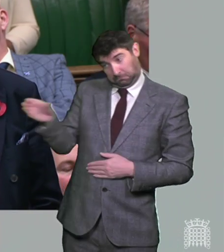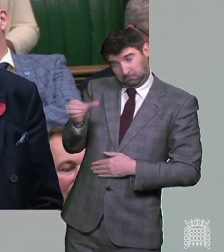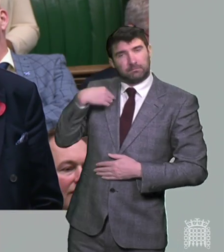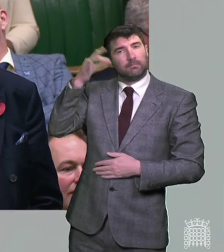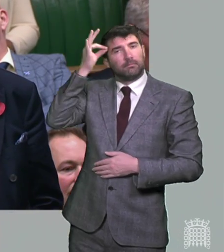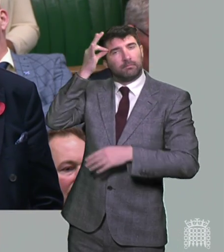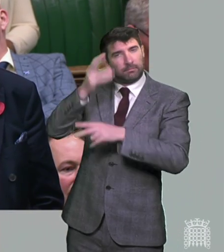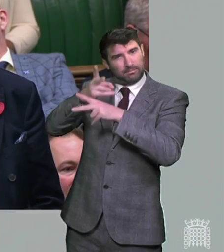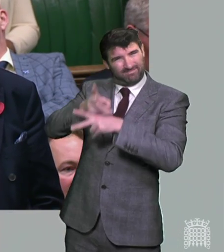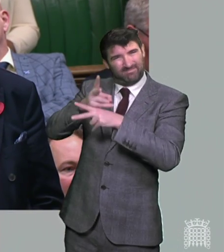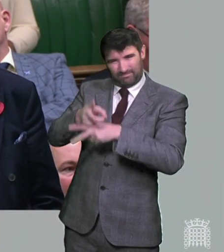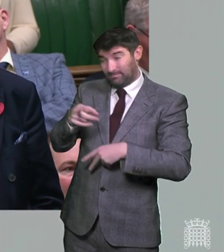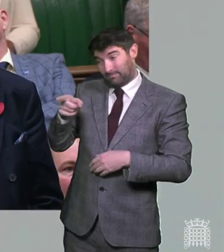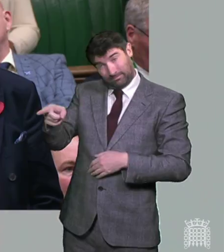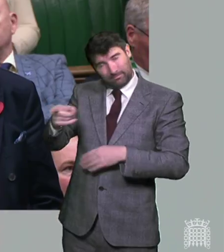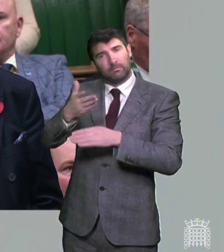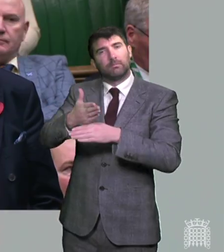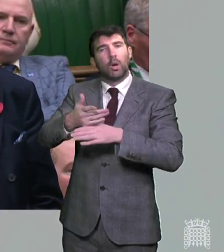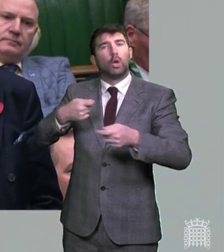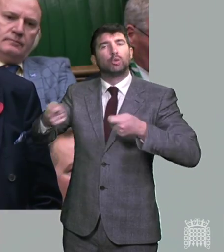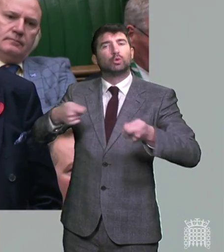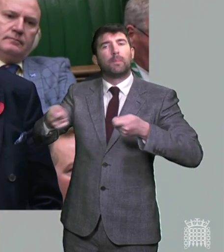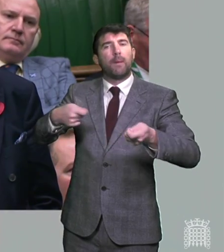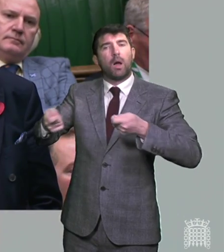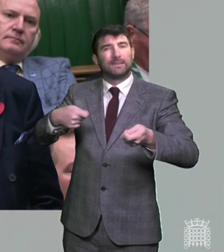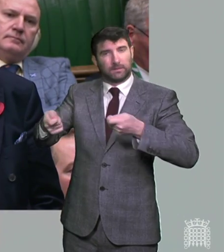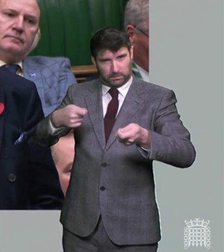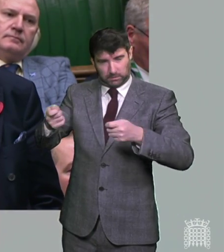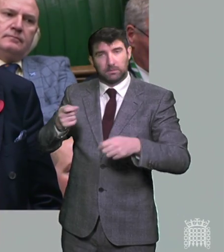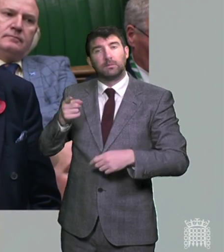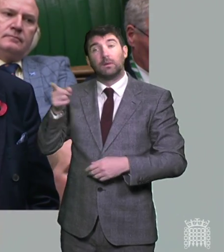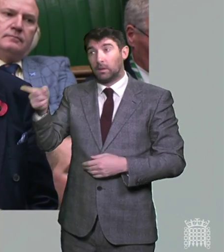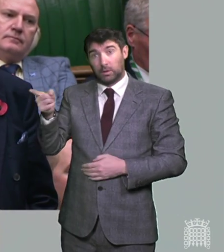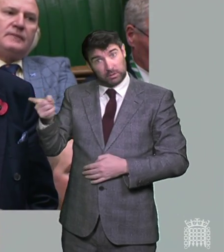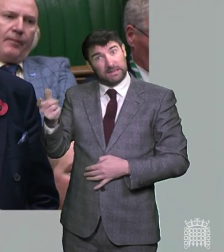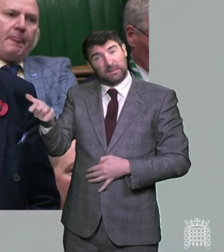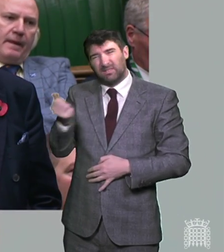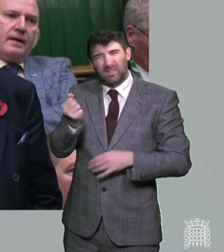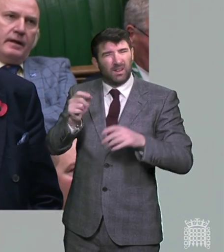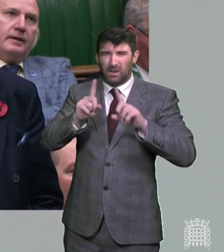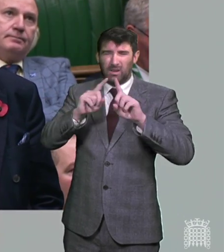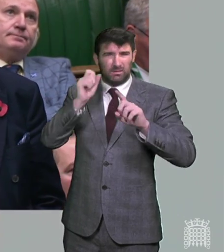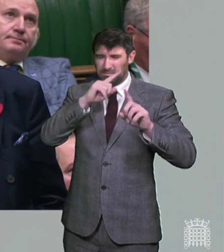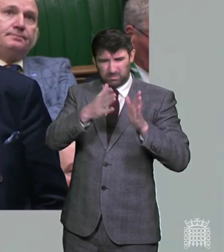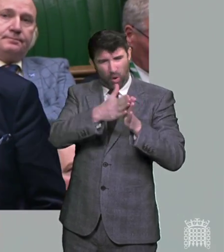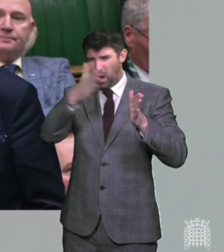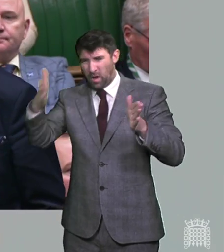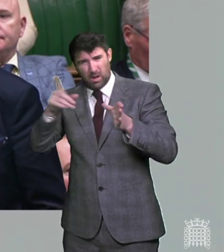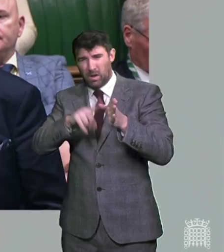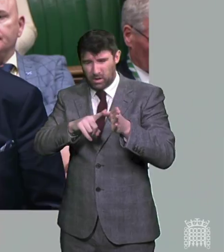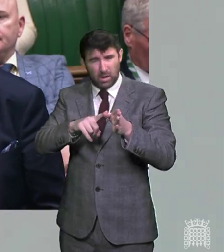Because she receives one double salary payment, there is one month of the year in which she receives no universal credit.